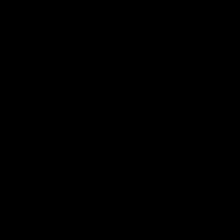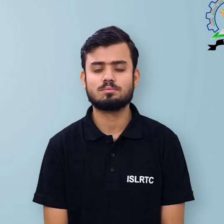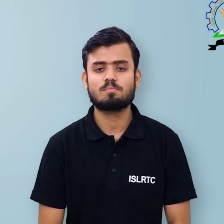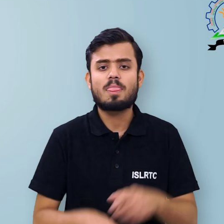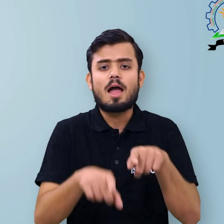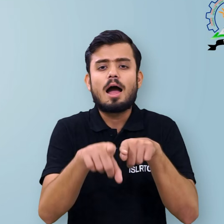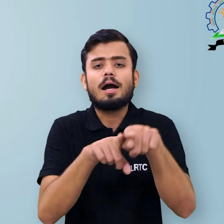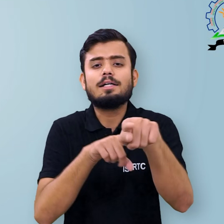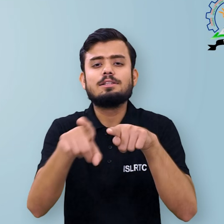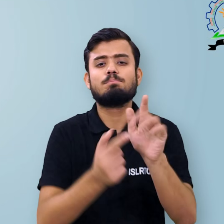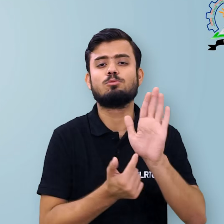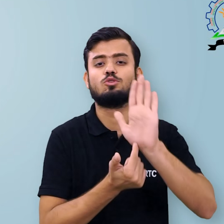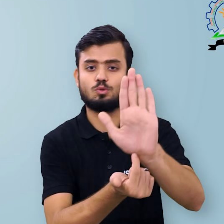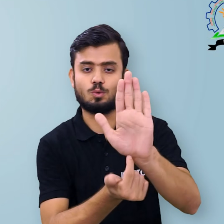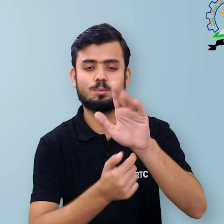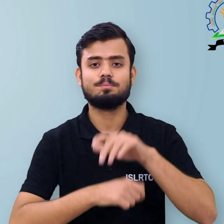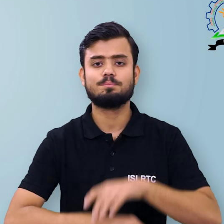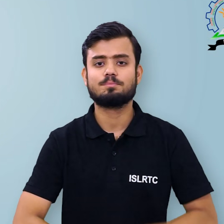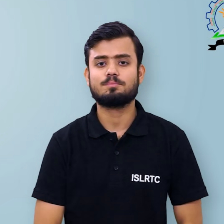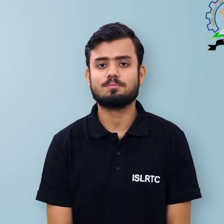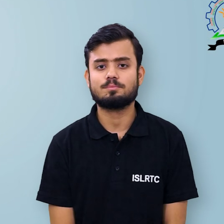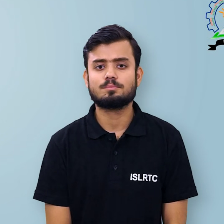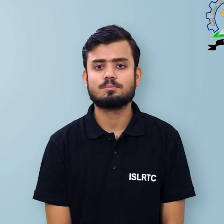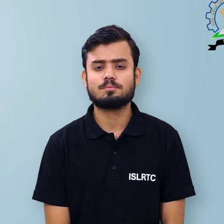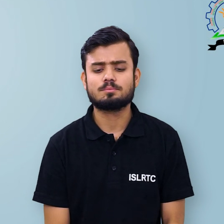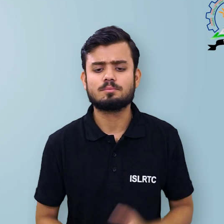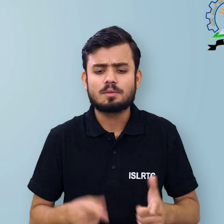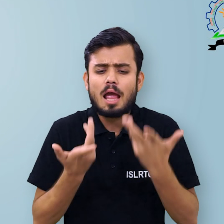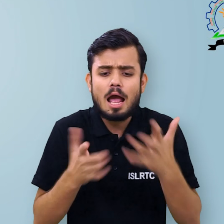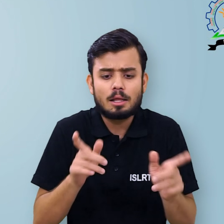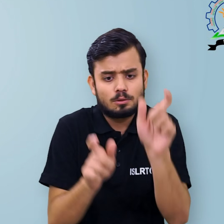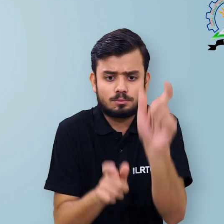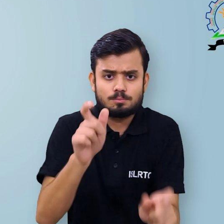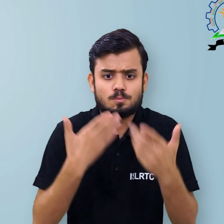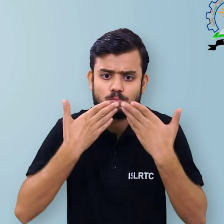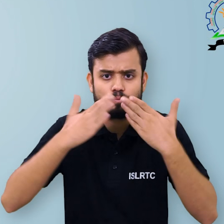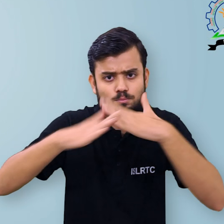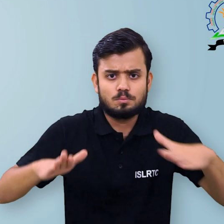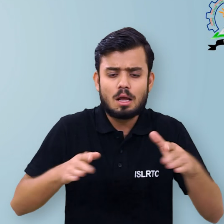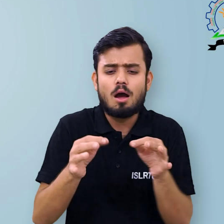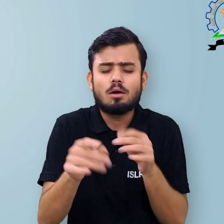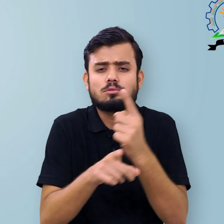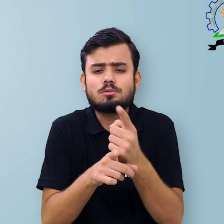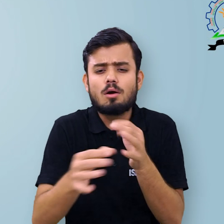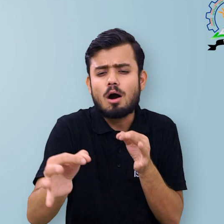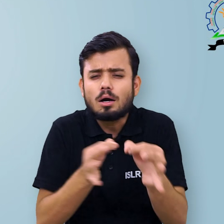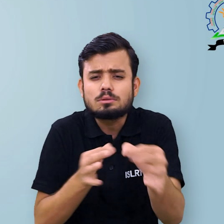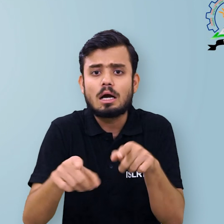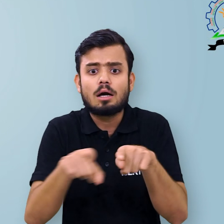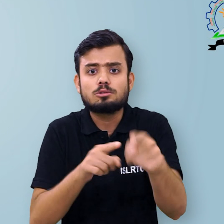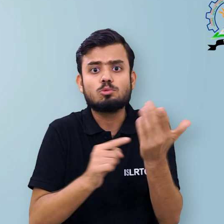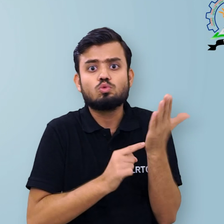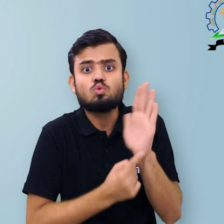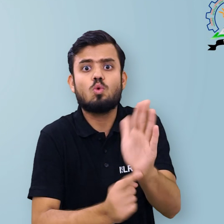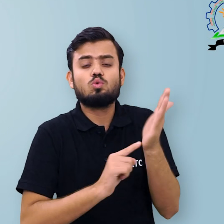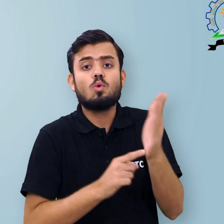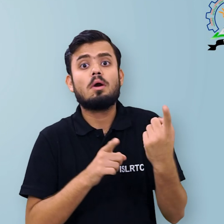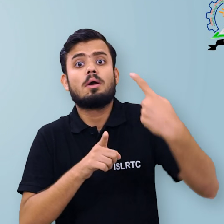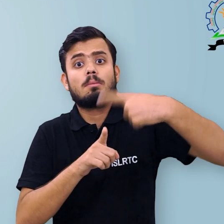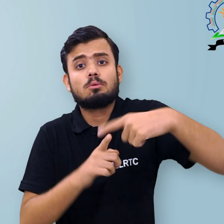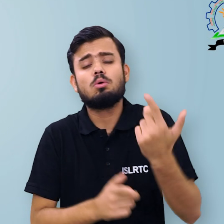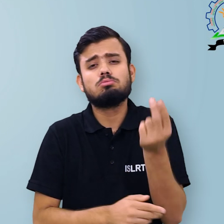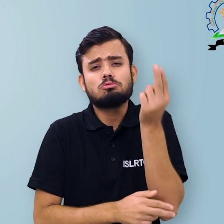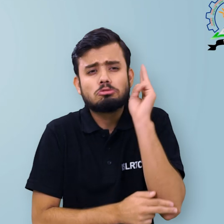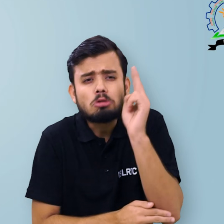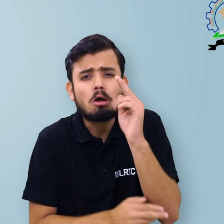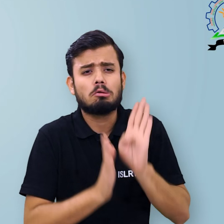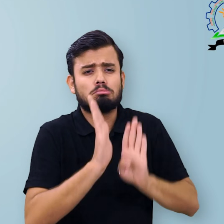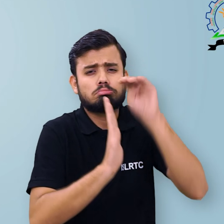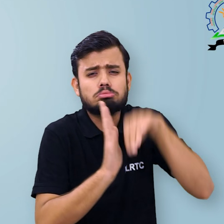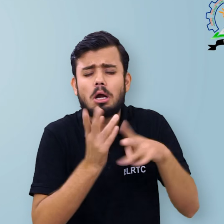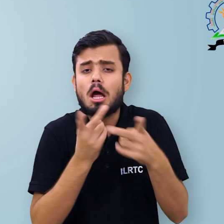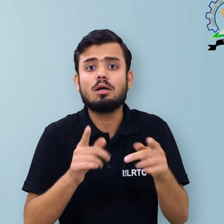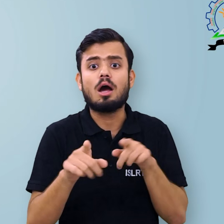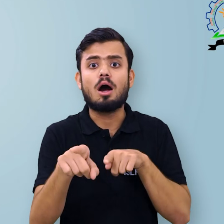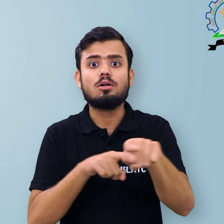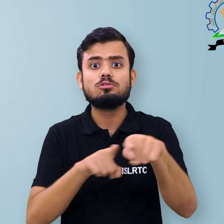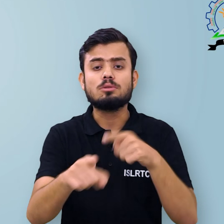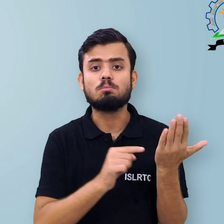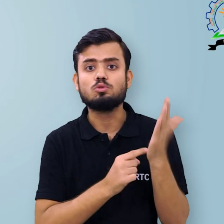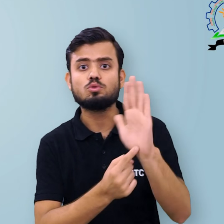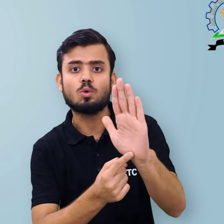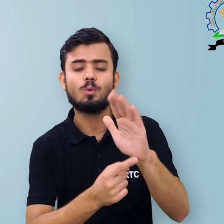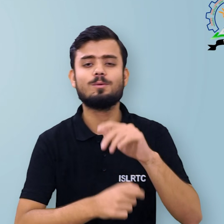Exemplify To illustrate by giving an example, or to be an example of.